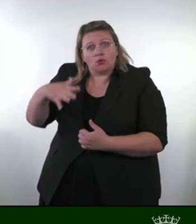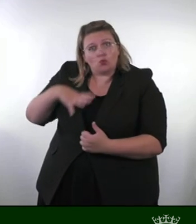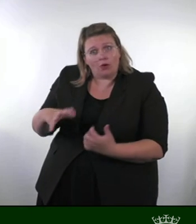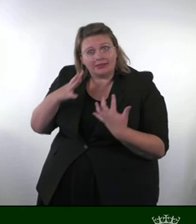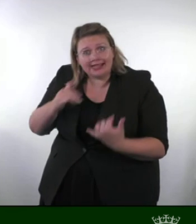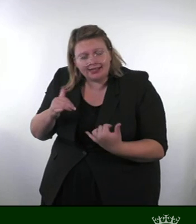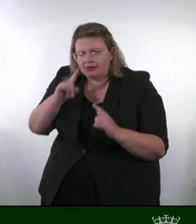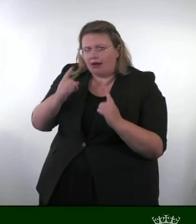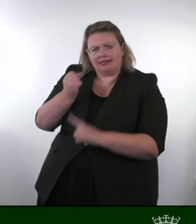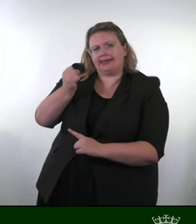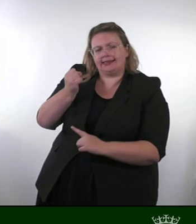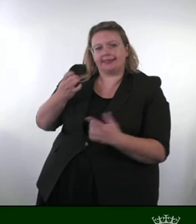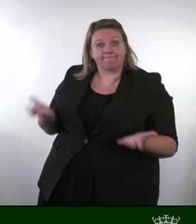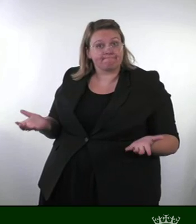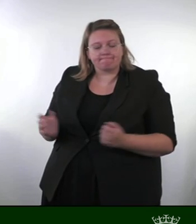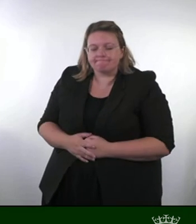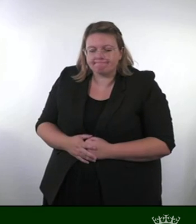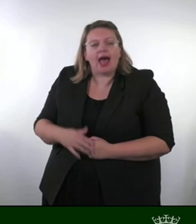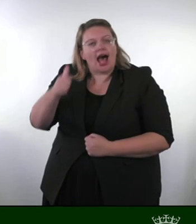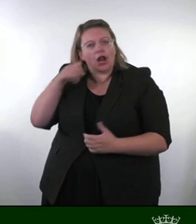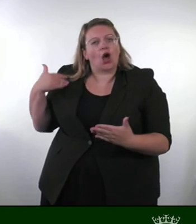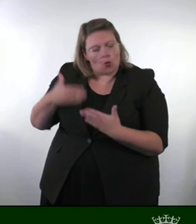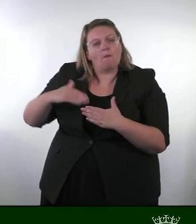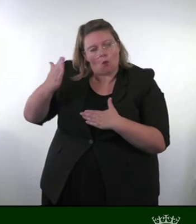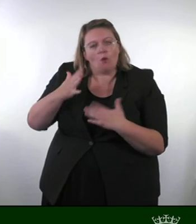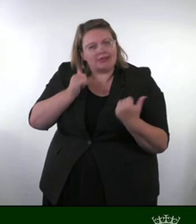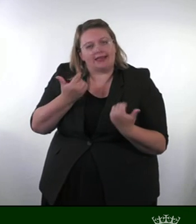I do acknowledge the number of tests overall, but this is basic stuff.